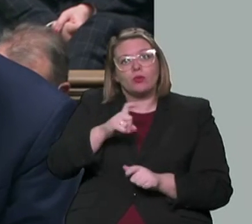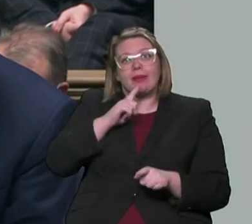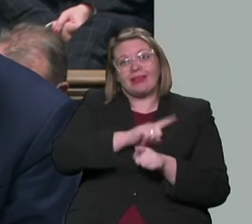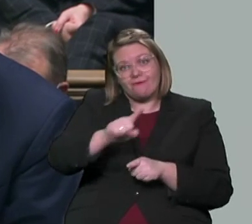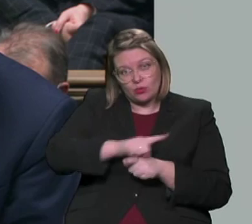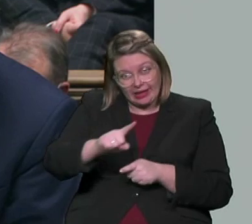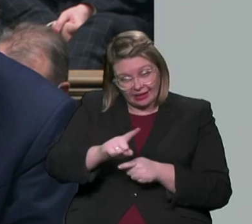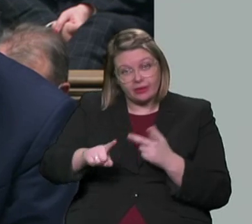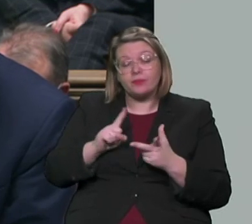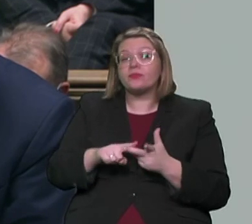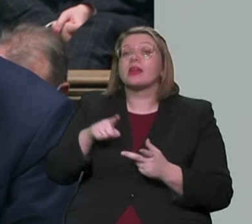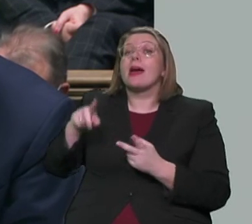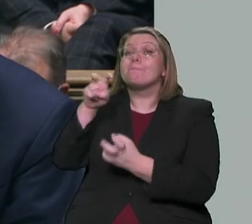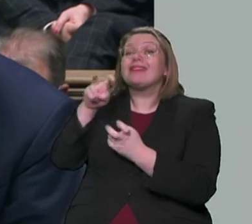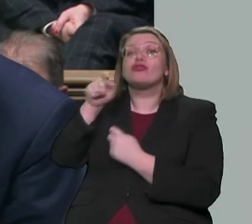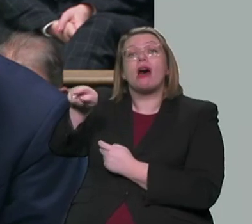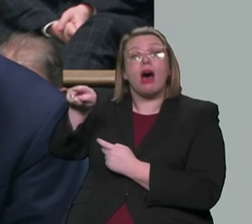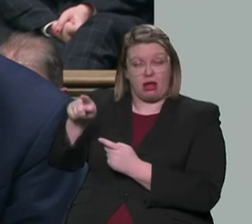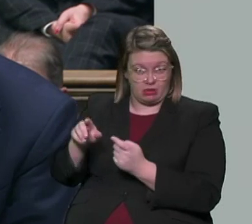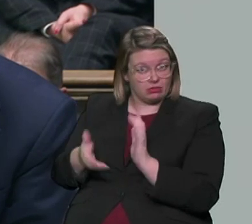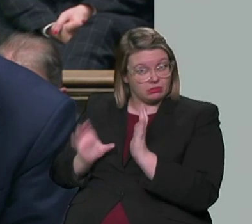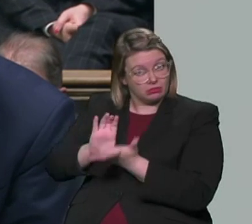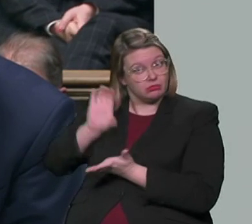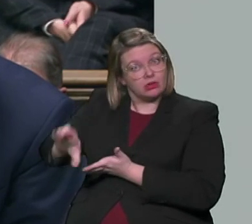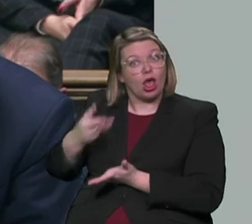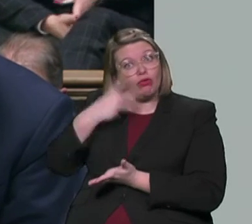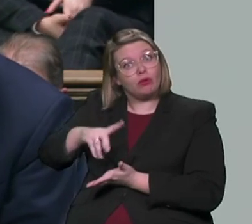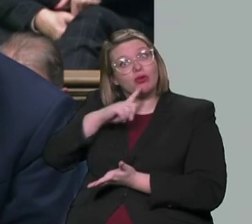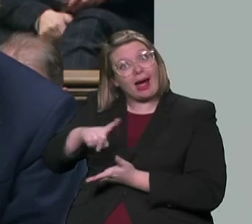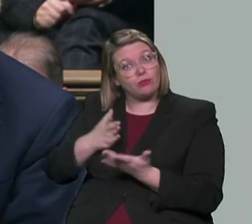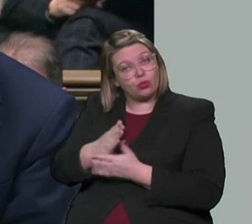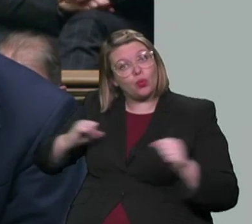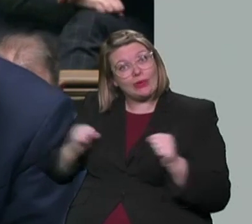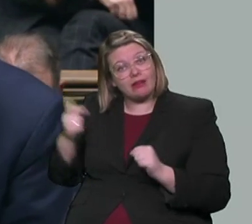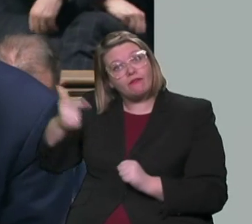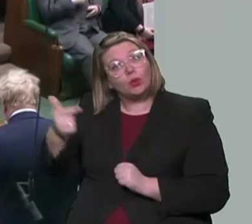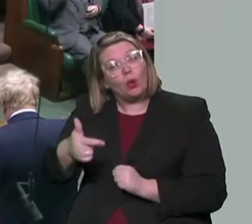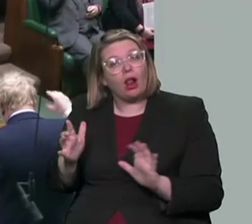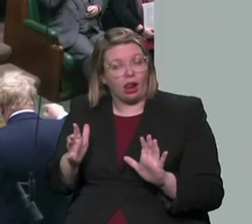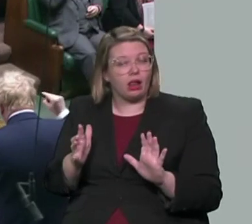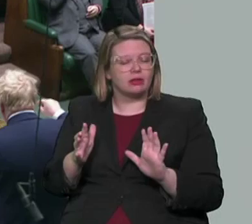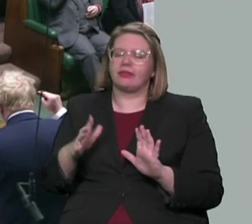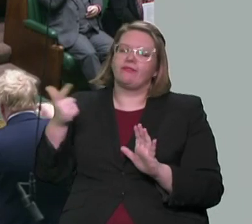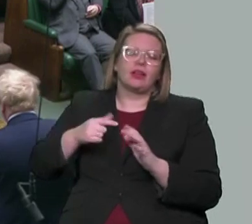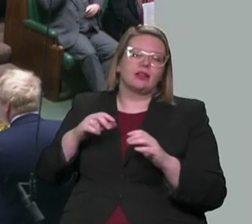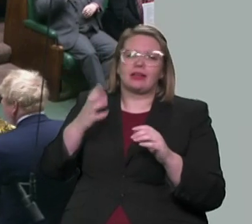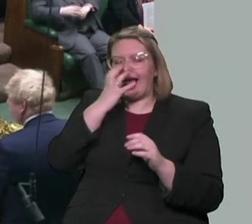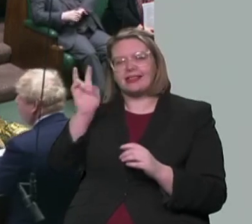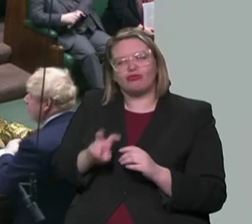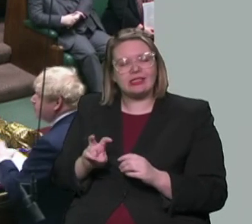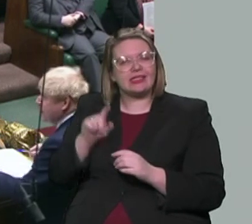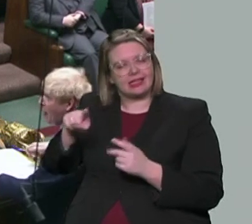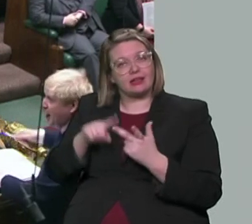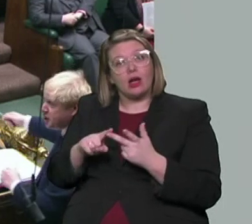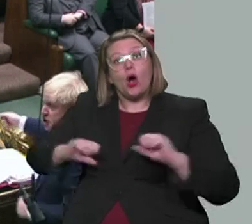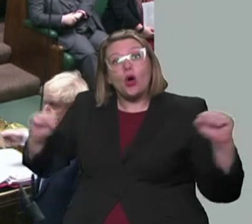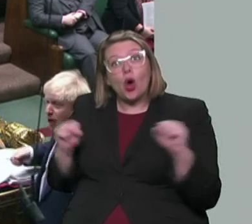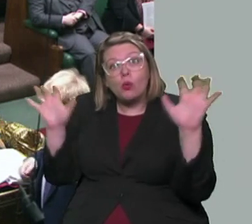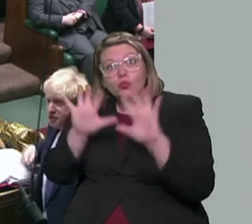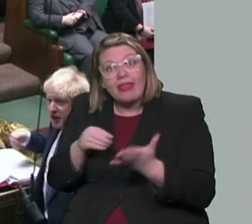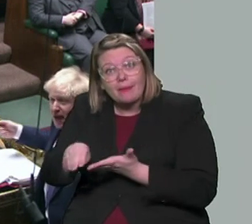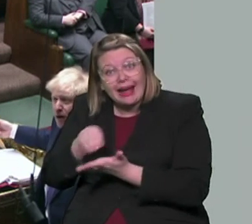Pensioners are supported with £300 through the winter fuel payment, and there are cold weather payments for 4 million people.